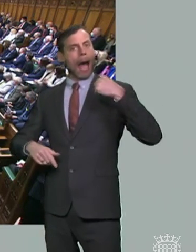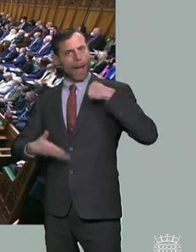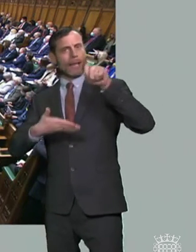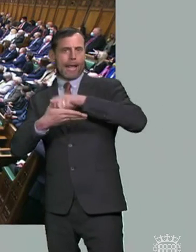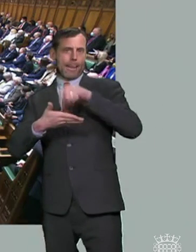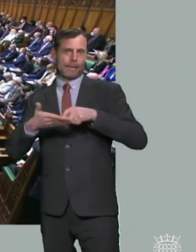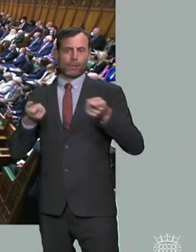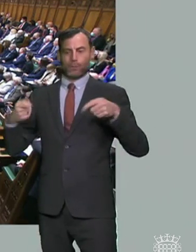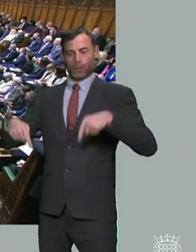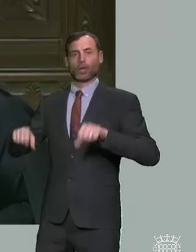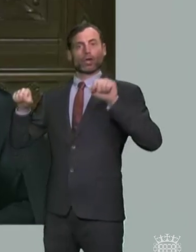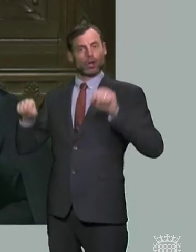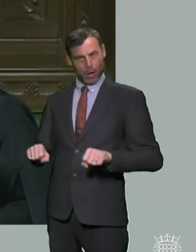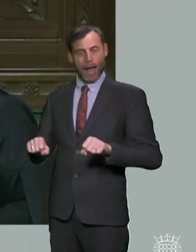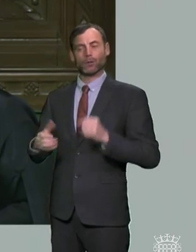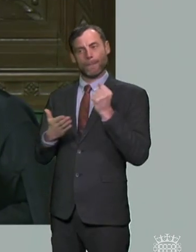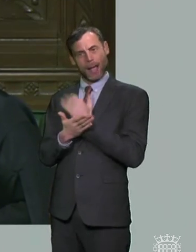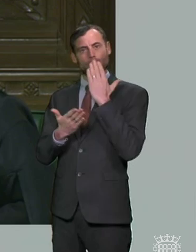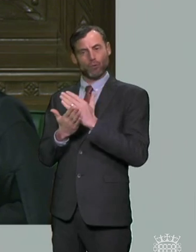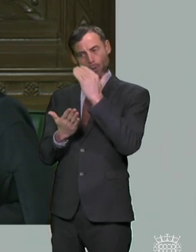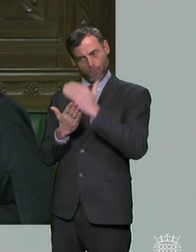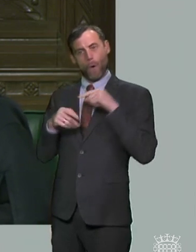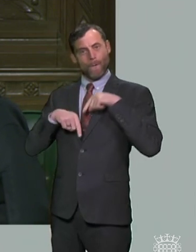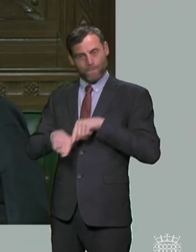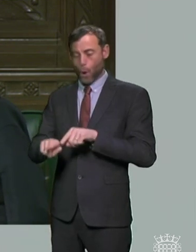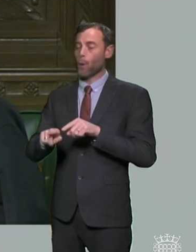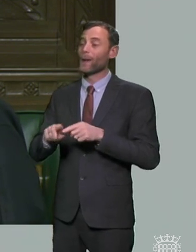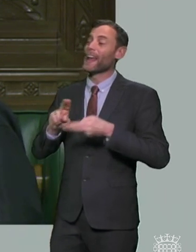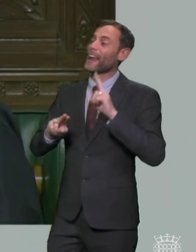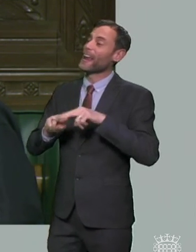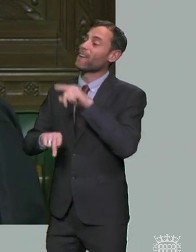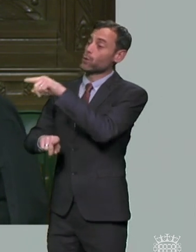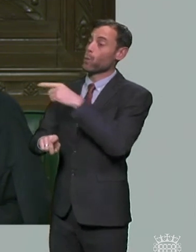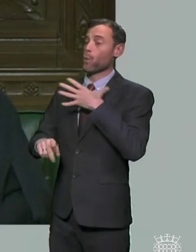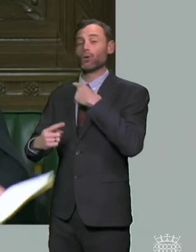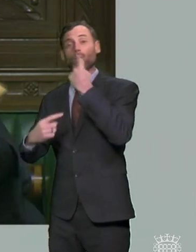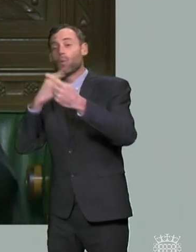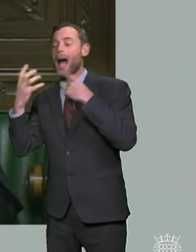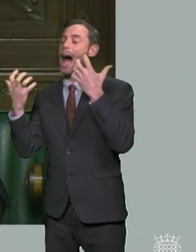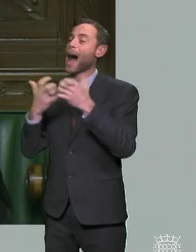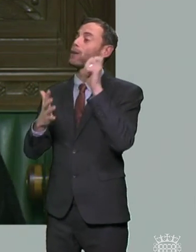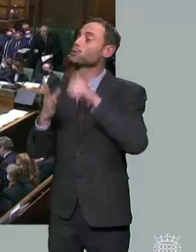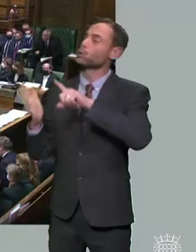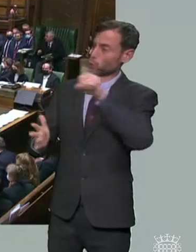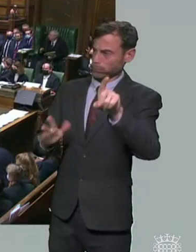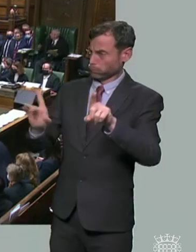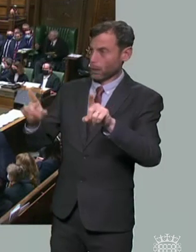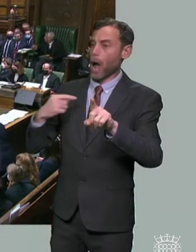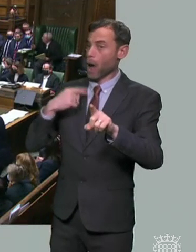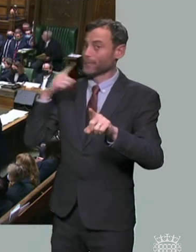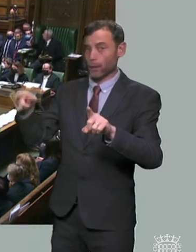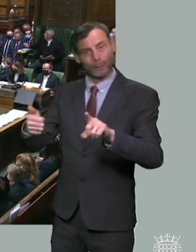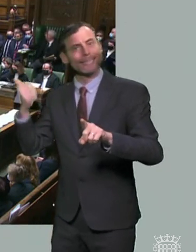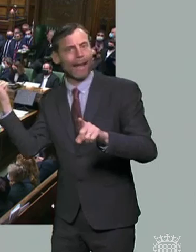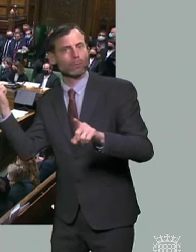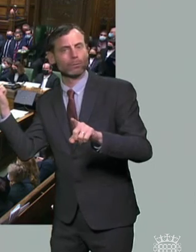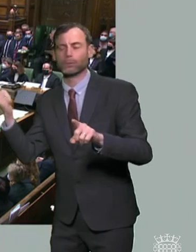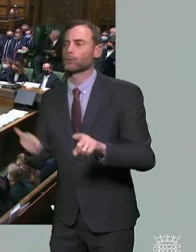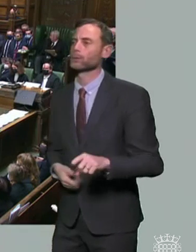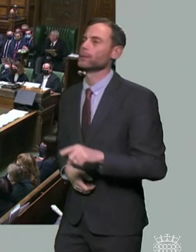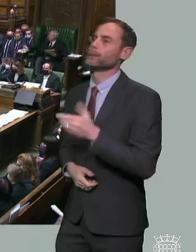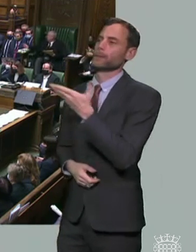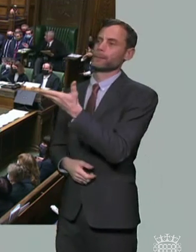I do not need to be told how to conduct the business. If somebody wants to do some direction, I will start directing them out of the Chamber.